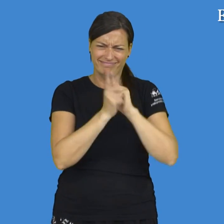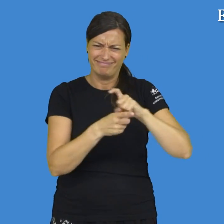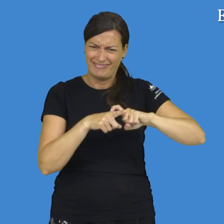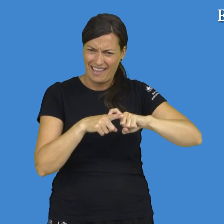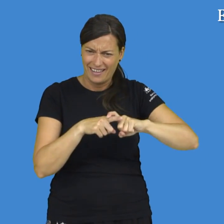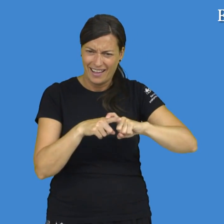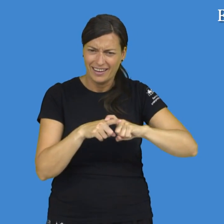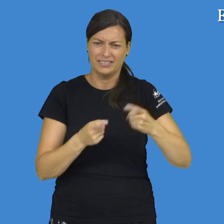tipo